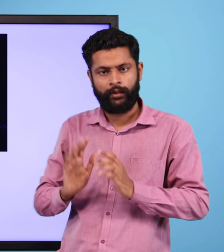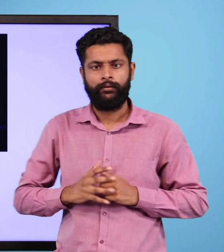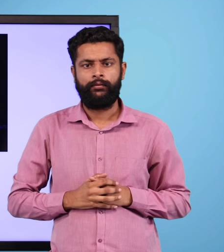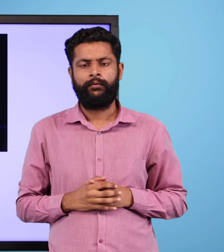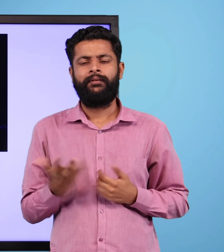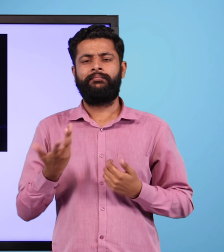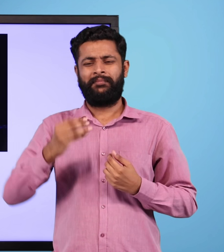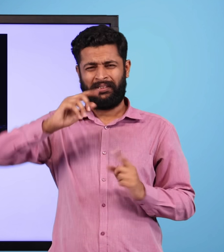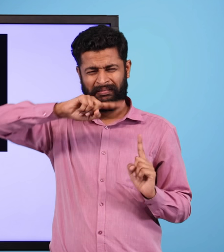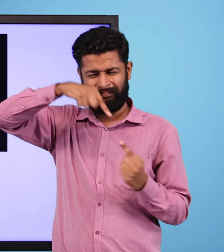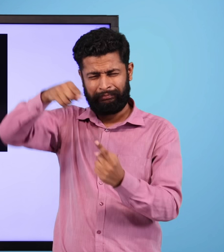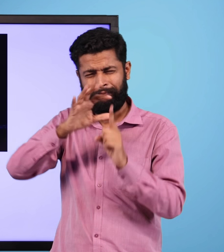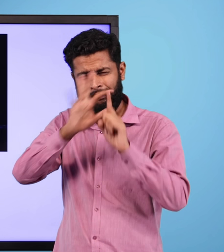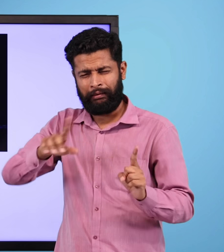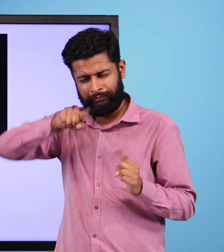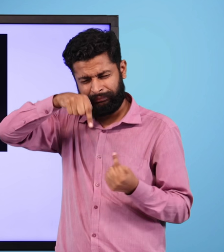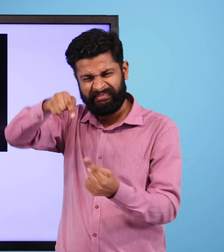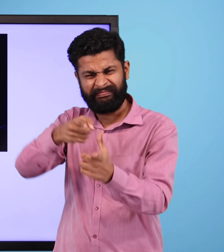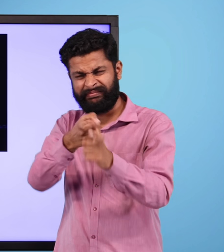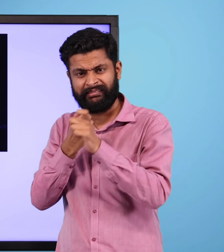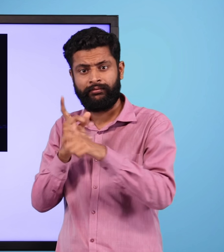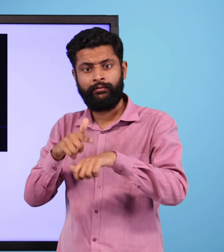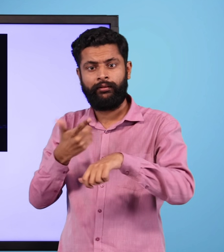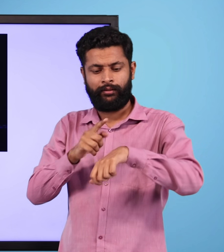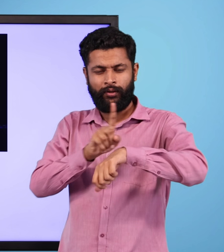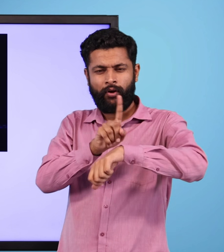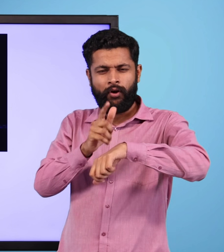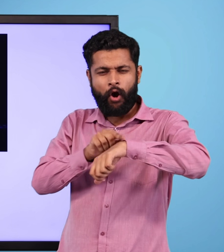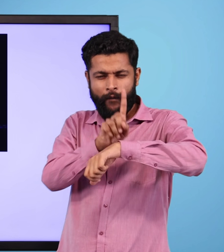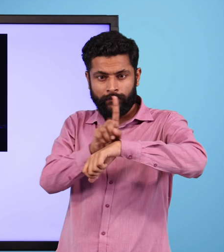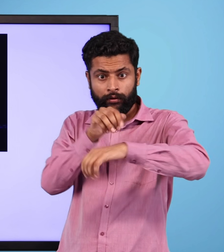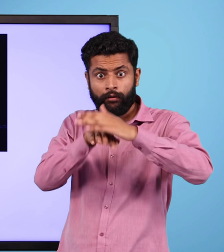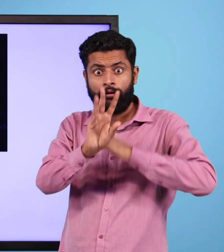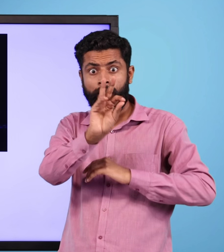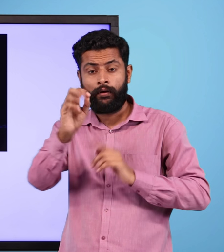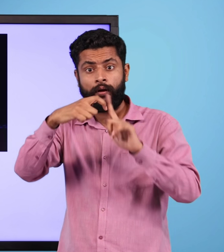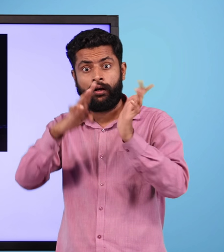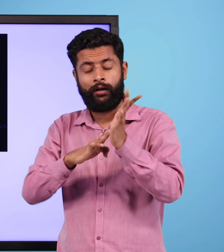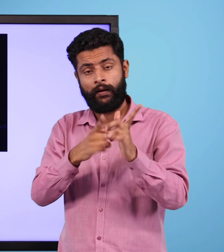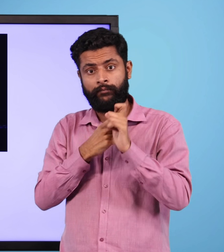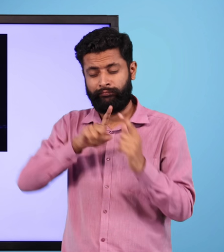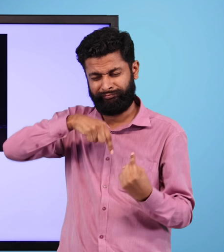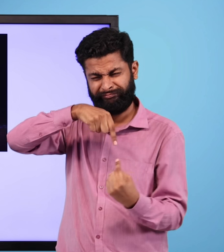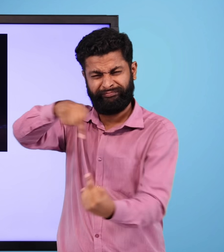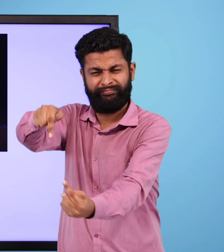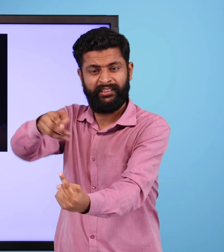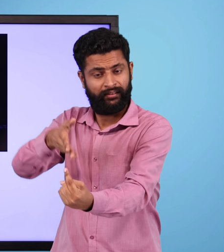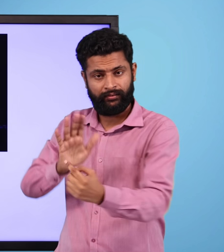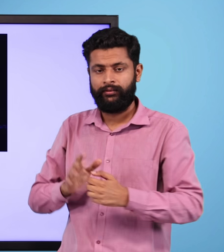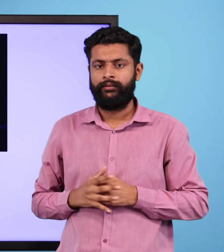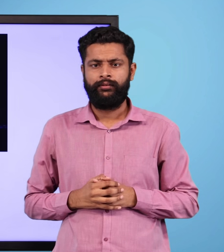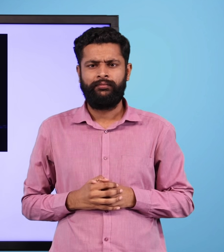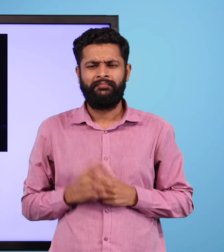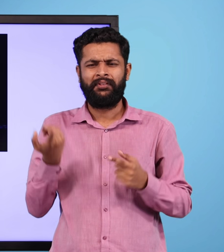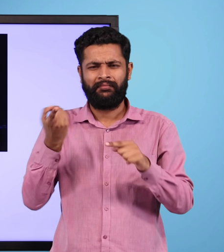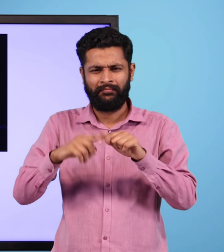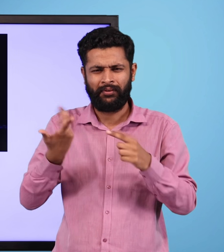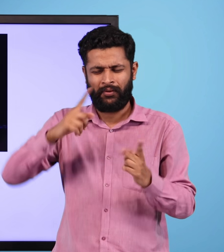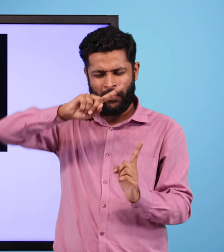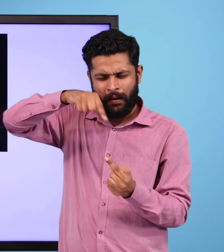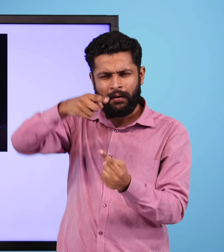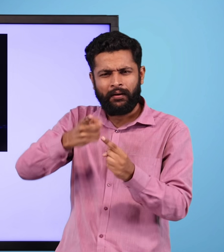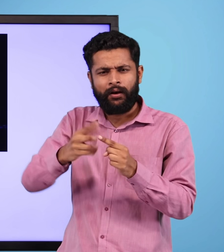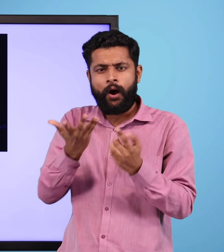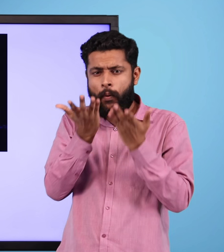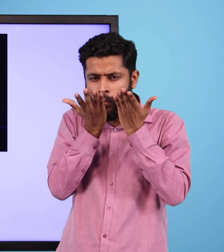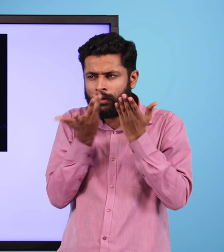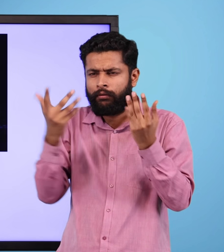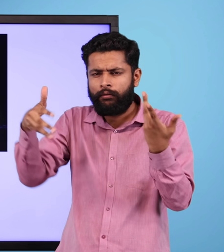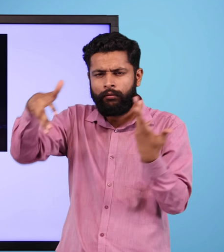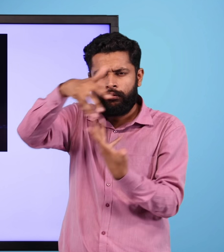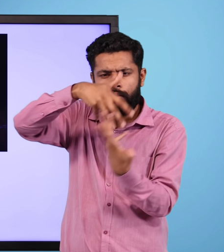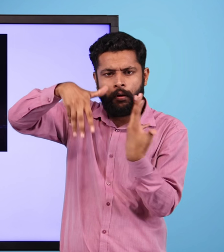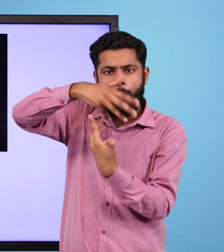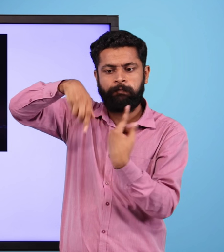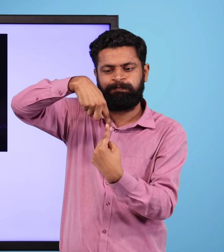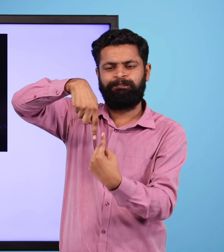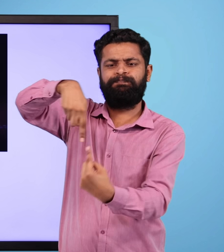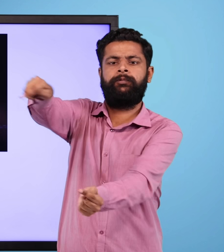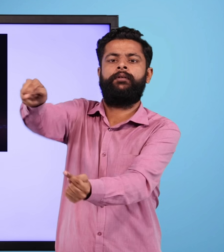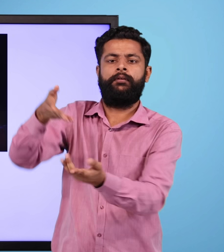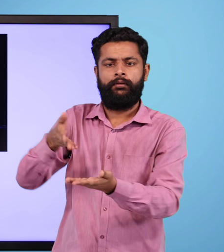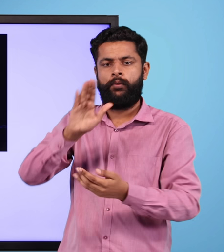A violent tornado can travel at speeds of about 300 km/h. Tornadoes may form within cyclones.